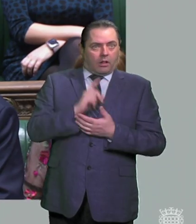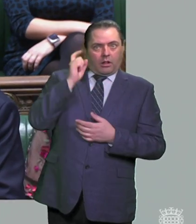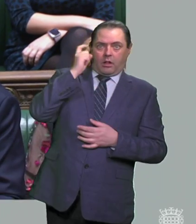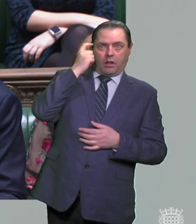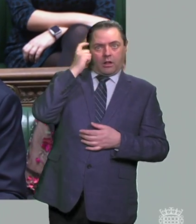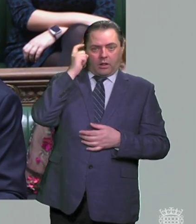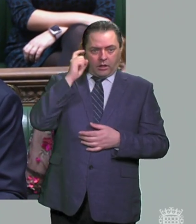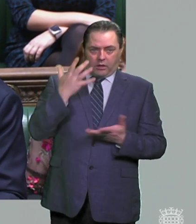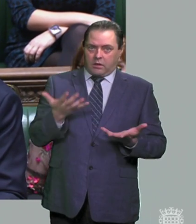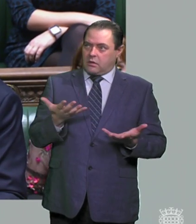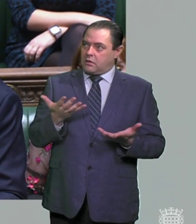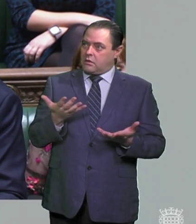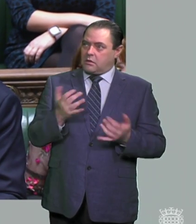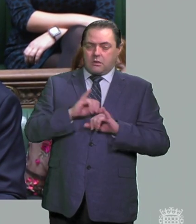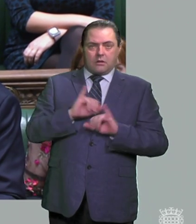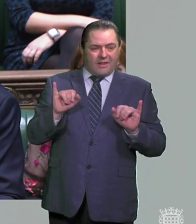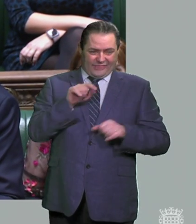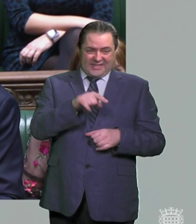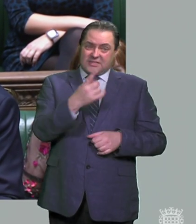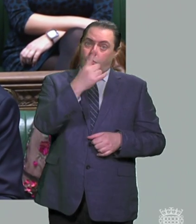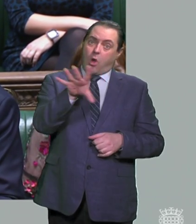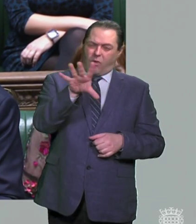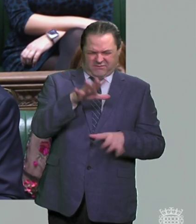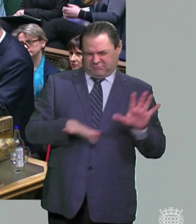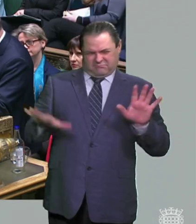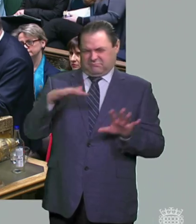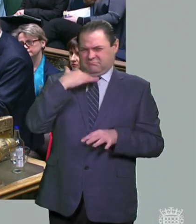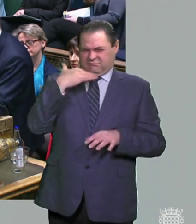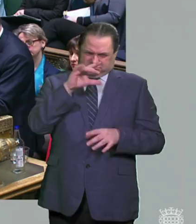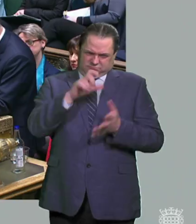Under this Government’s watch, tragically, that is not an unusual case.